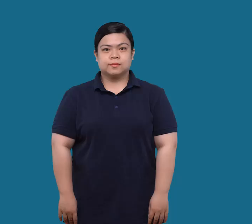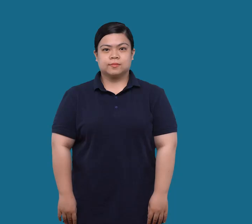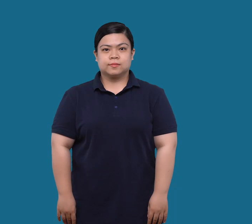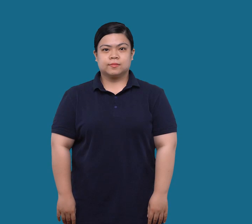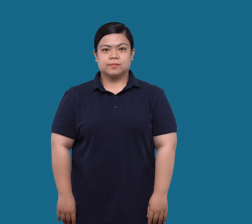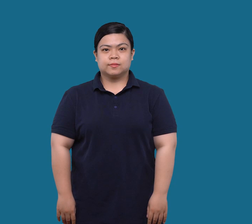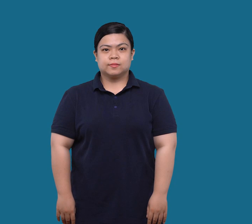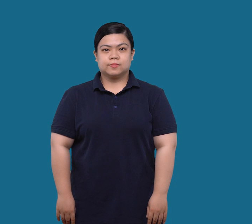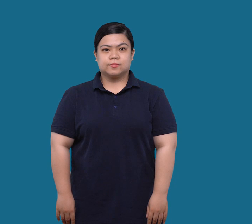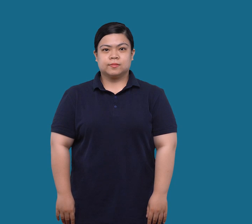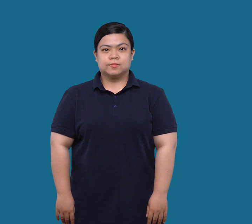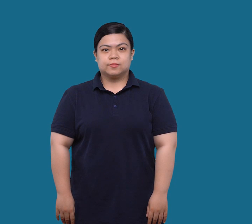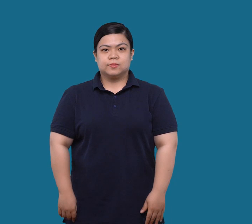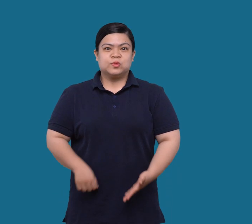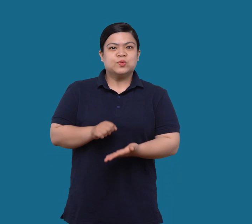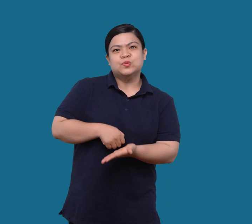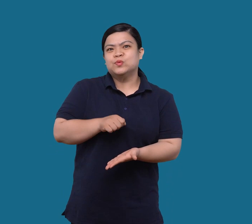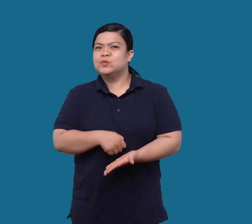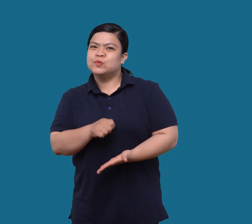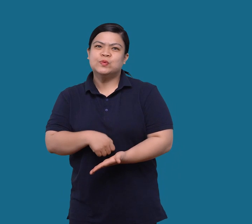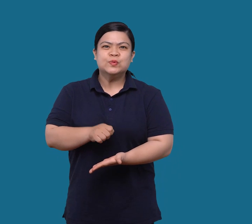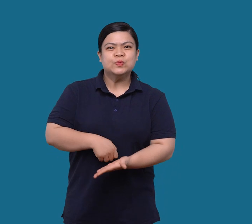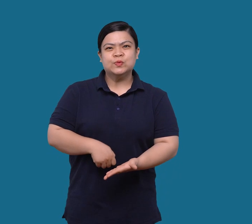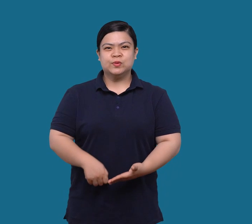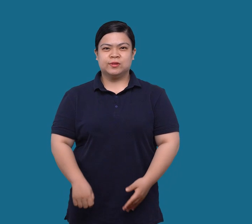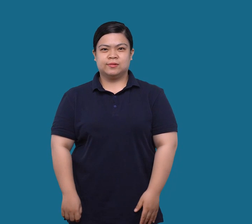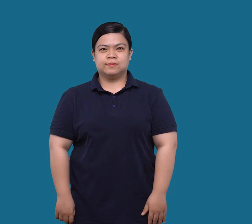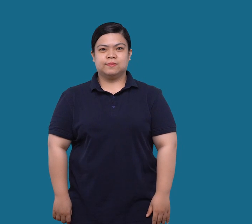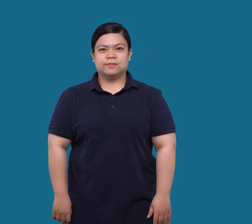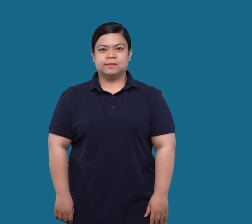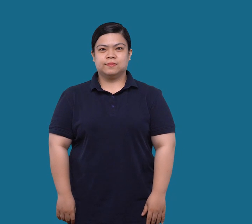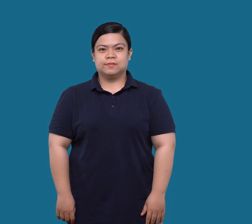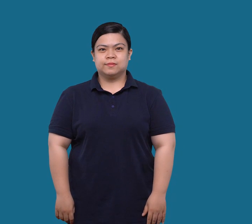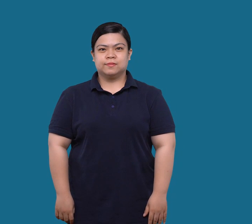háo hức